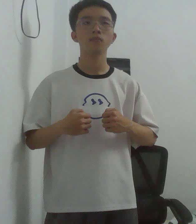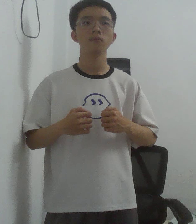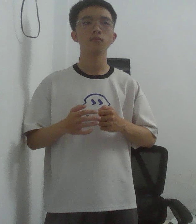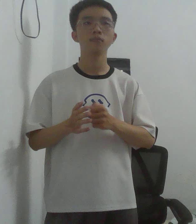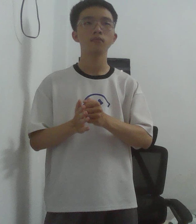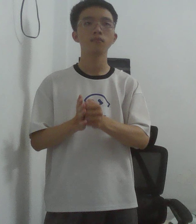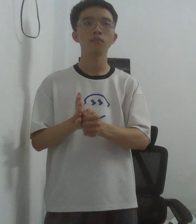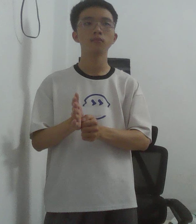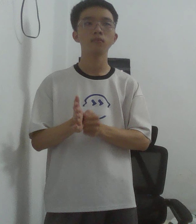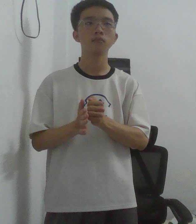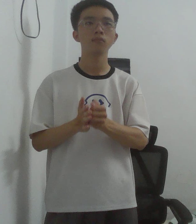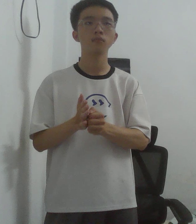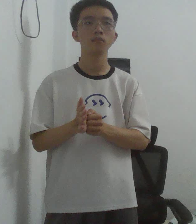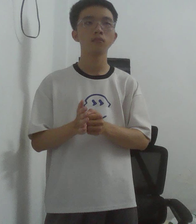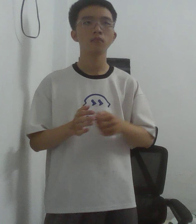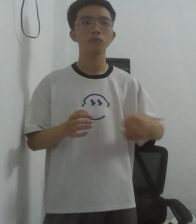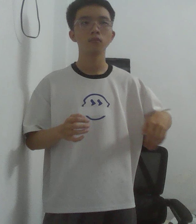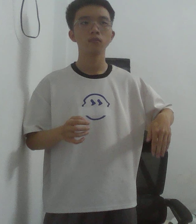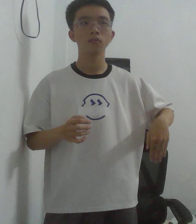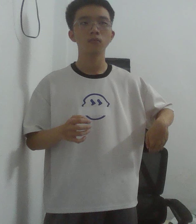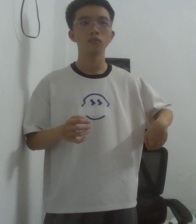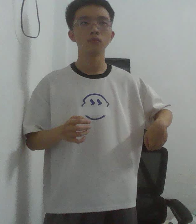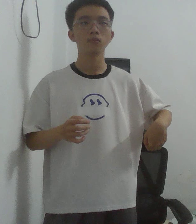thang sau